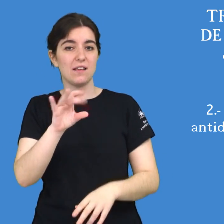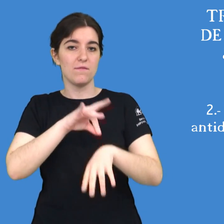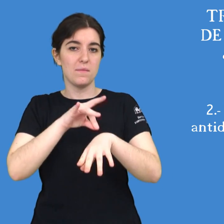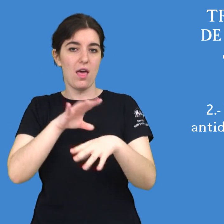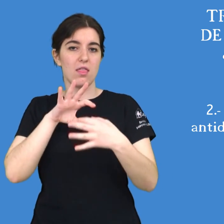enfermo